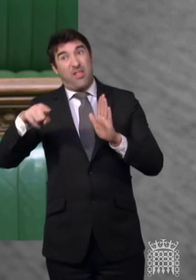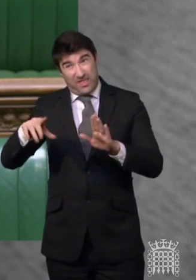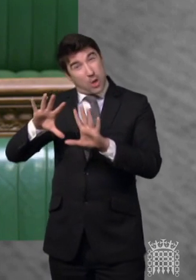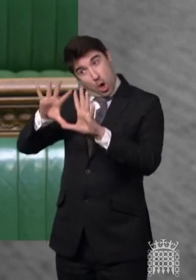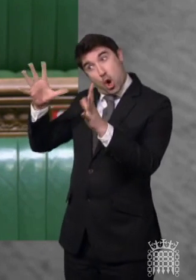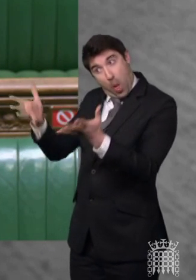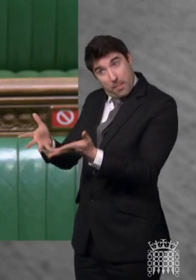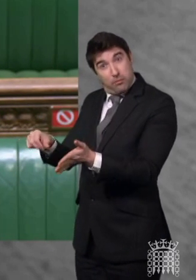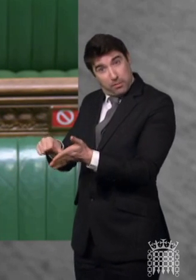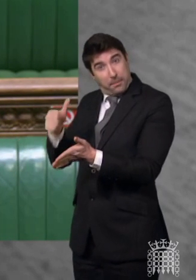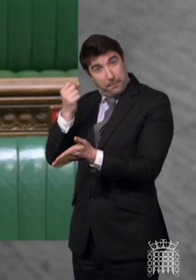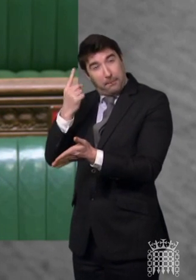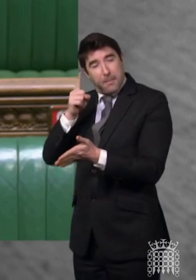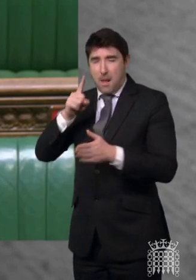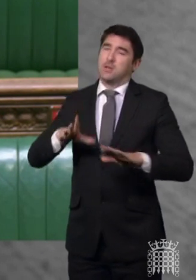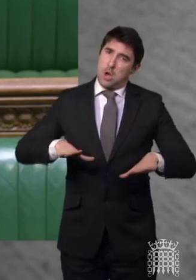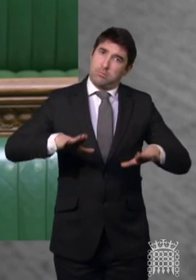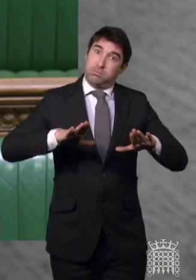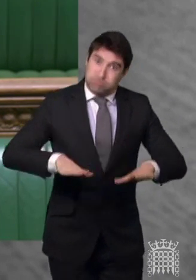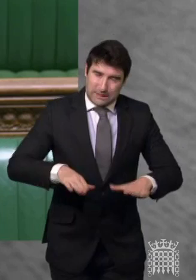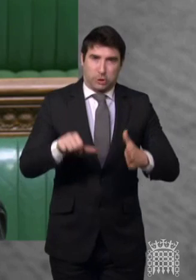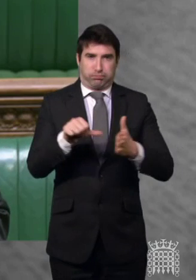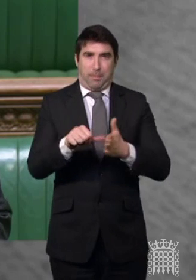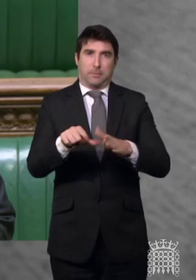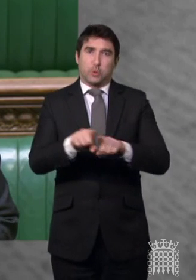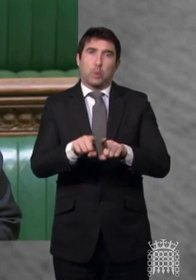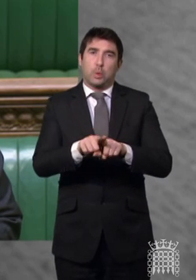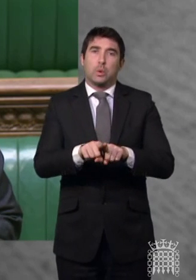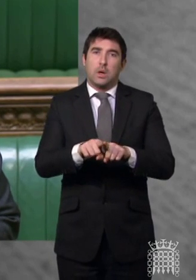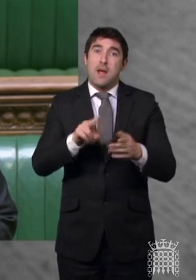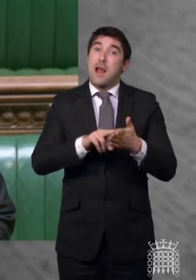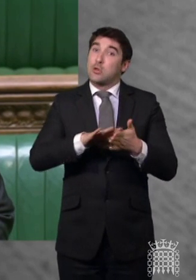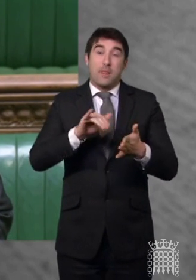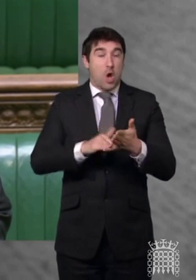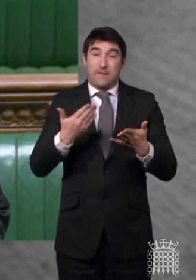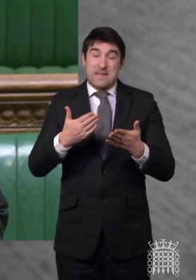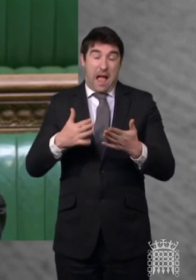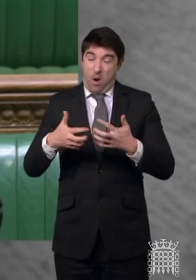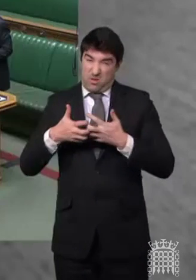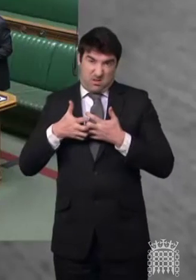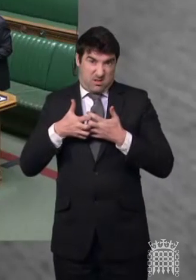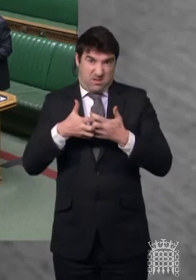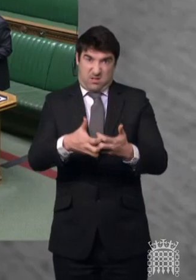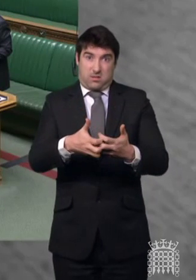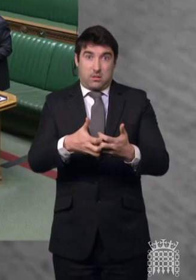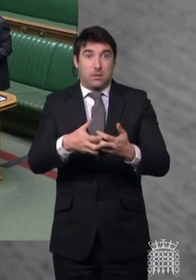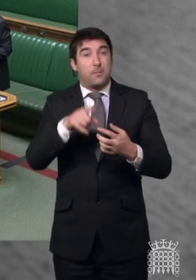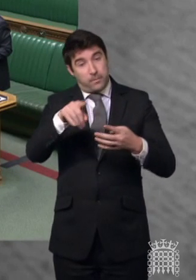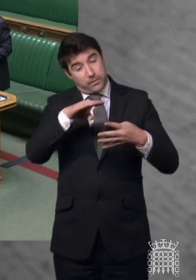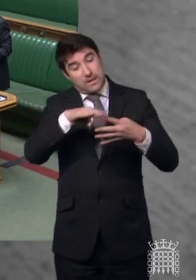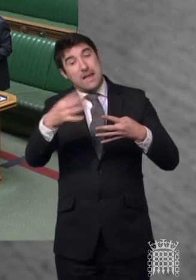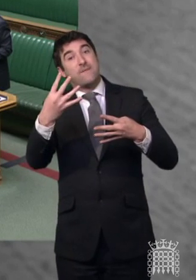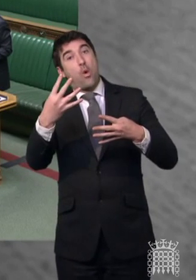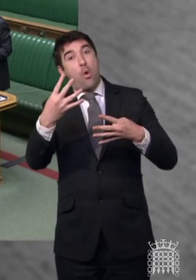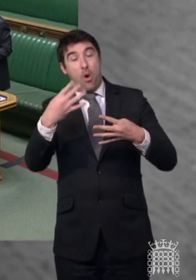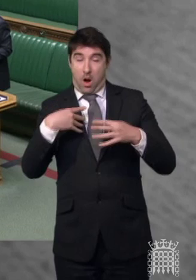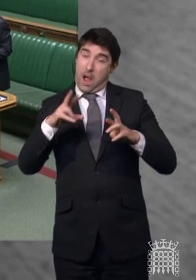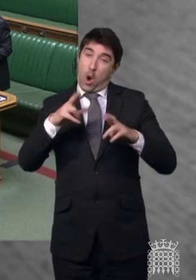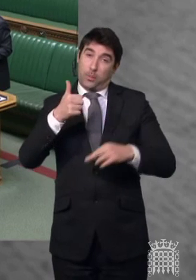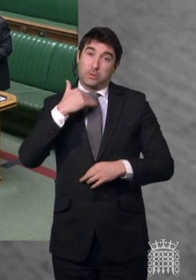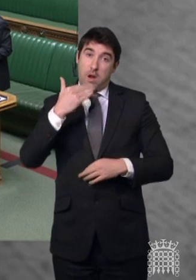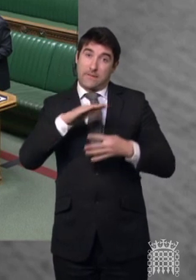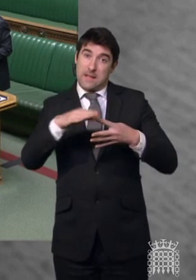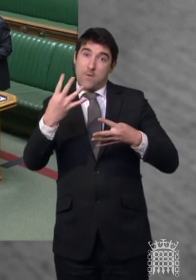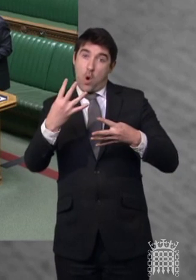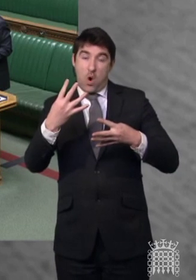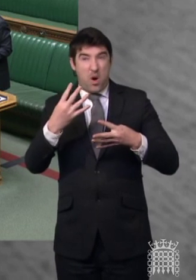Our national health service is becoming overwhelmed. I hope that tier 4 restrictions are enough, but many believe that even tougher restrictions are now inevitable.